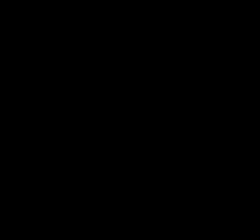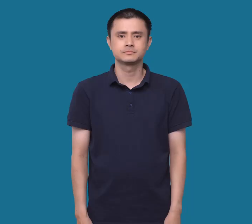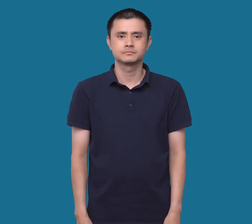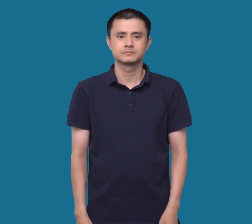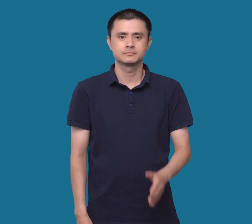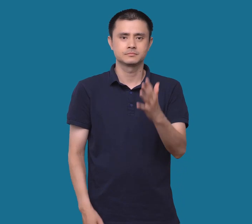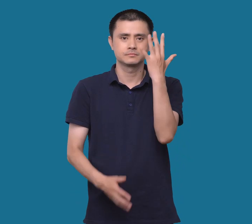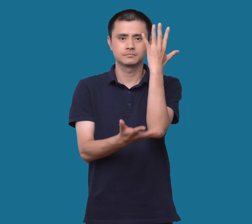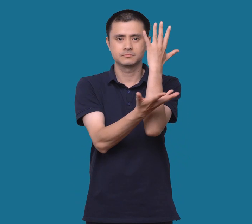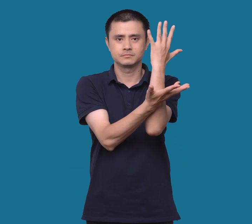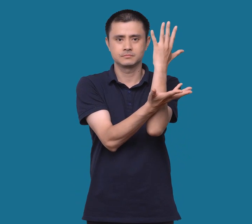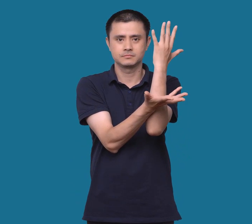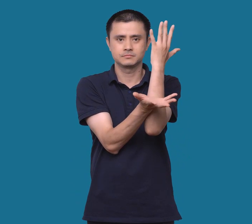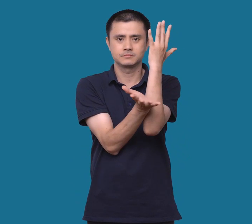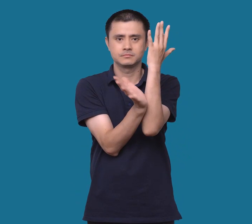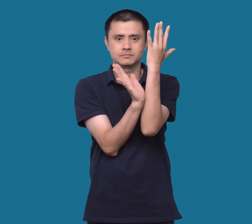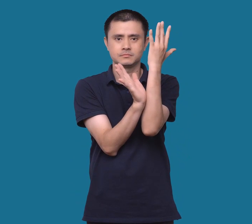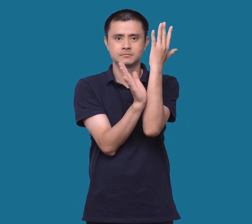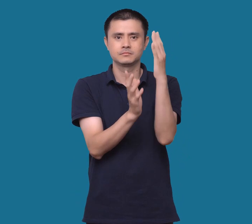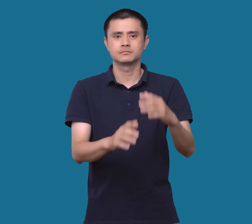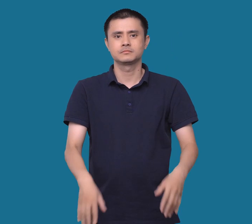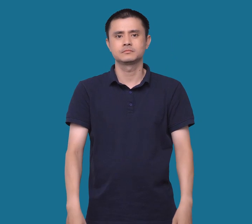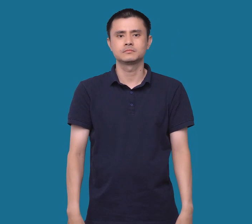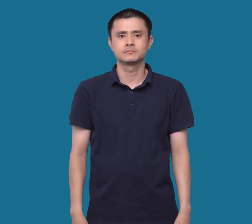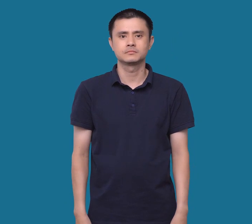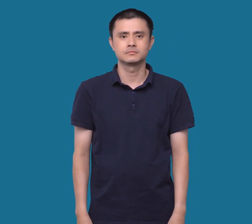cây bàng